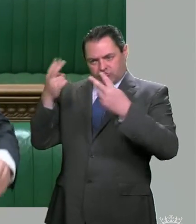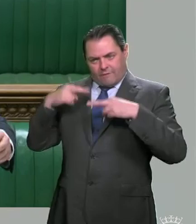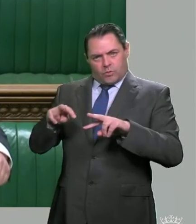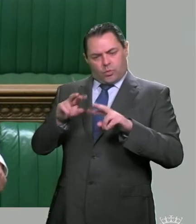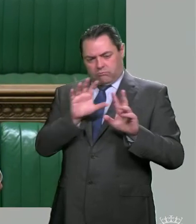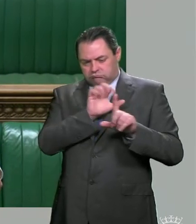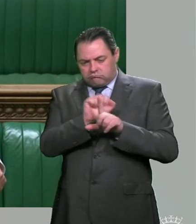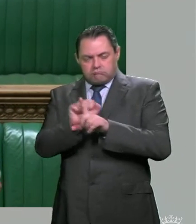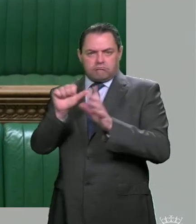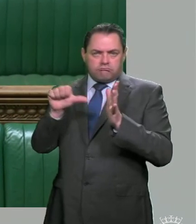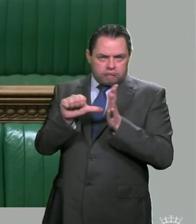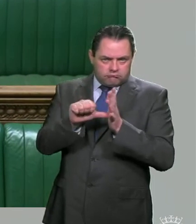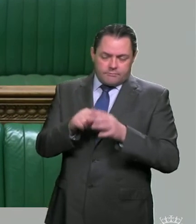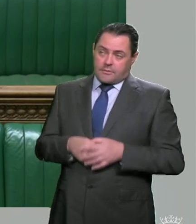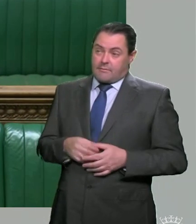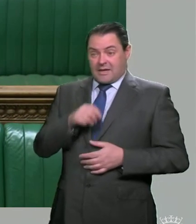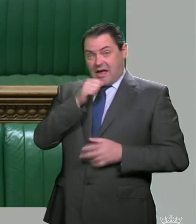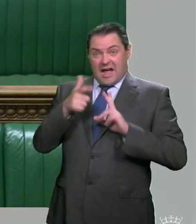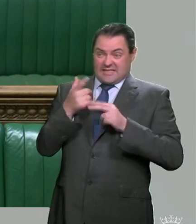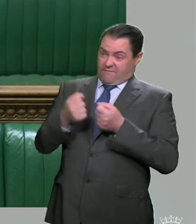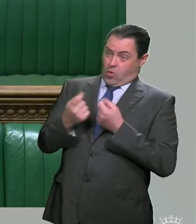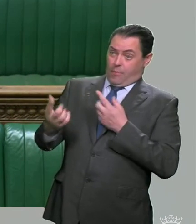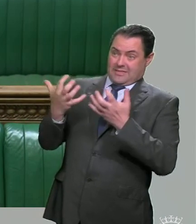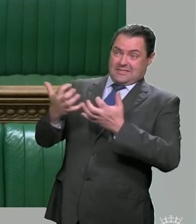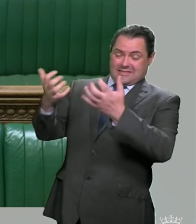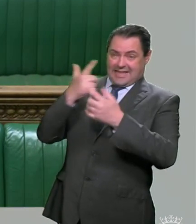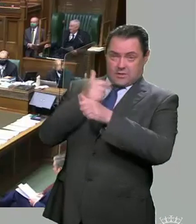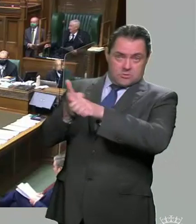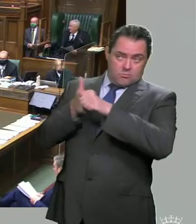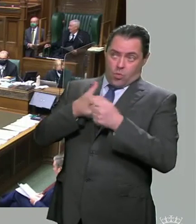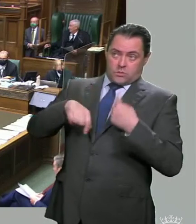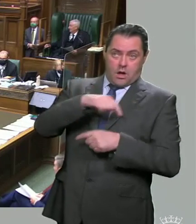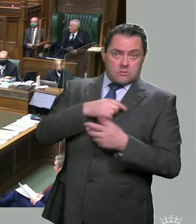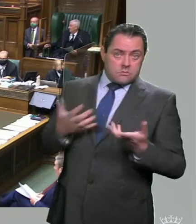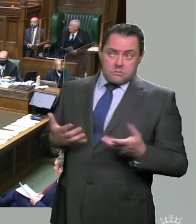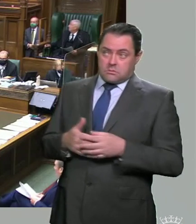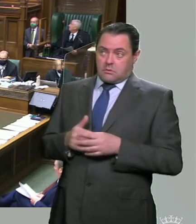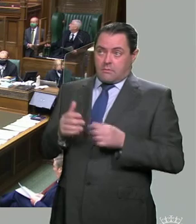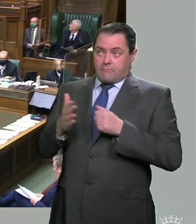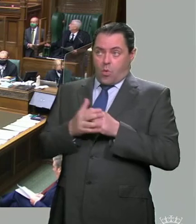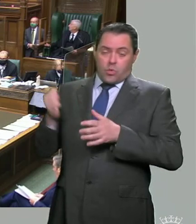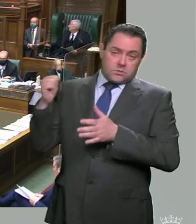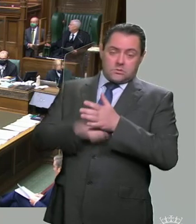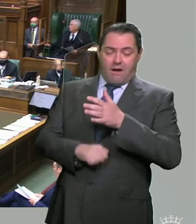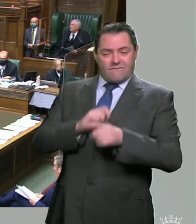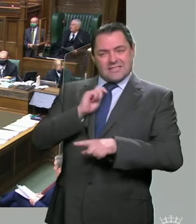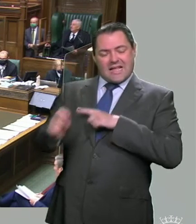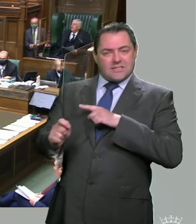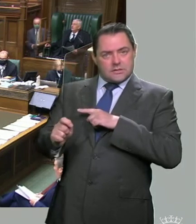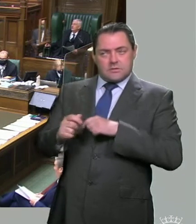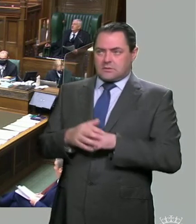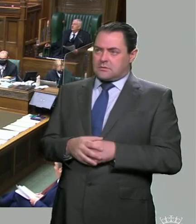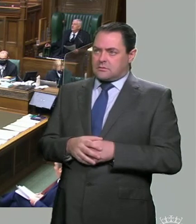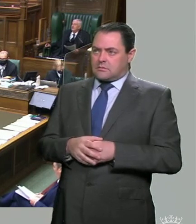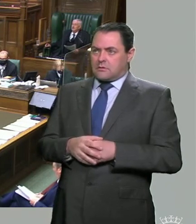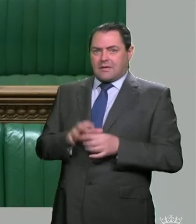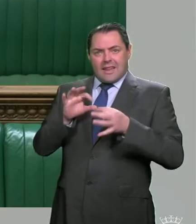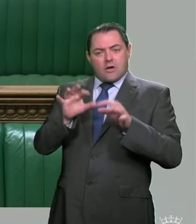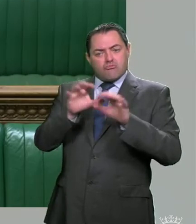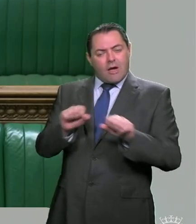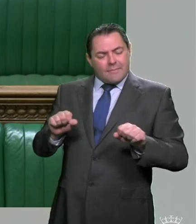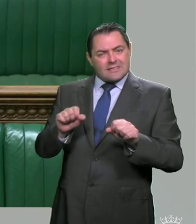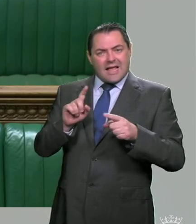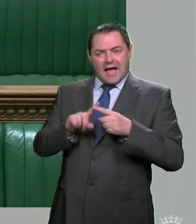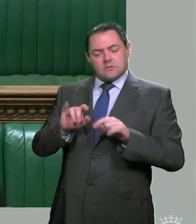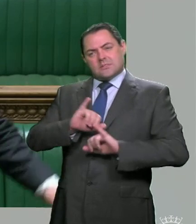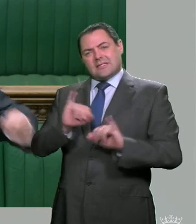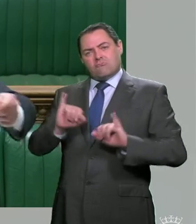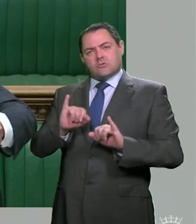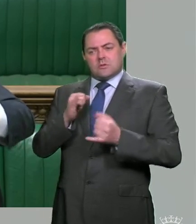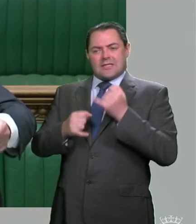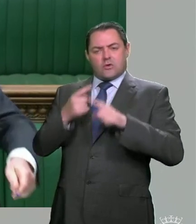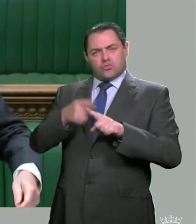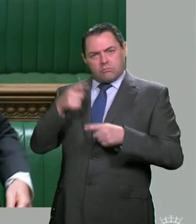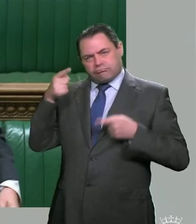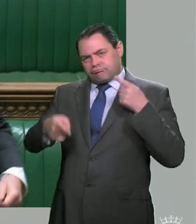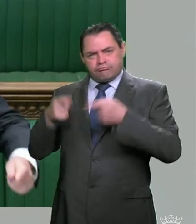What would be good, Mr Speaker, is if we had some support from the Opposition for tougher sentences for rapists and serious sexual offenders.